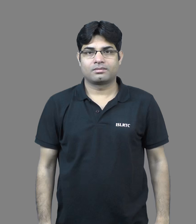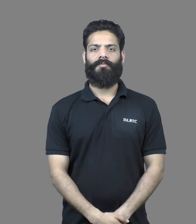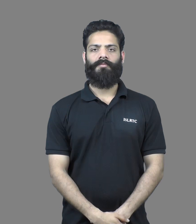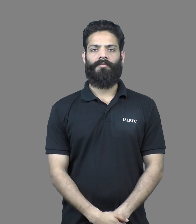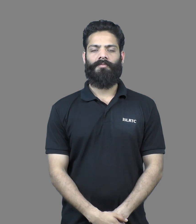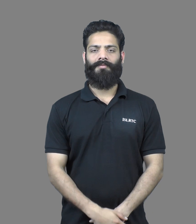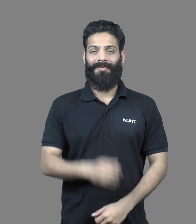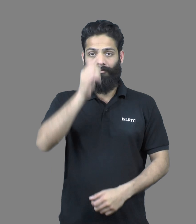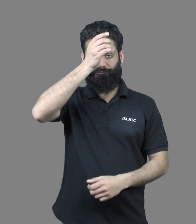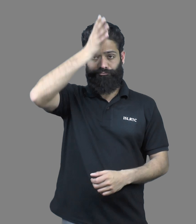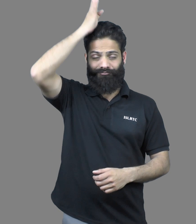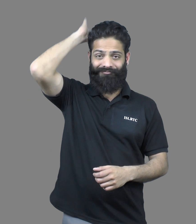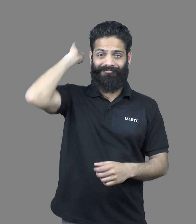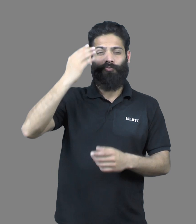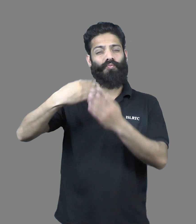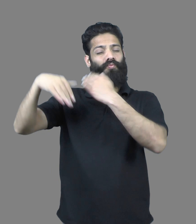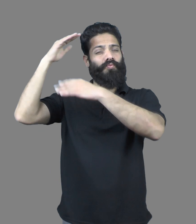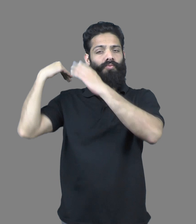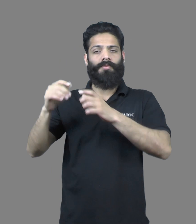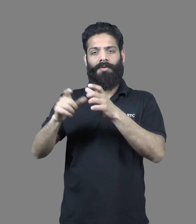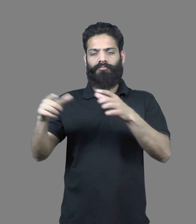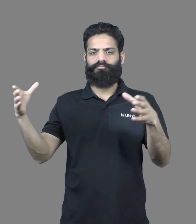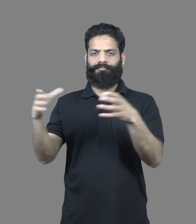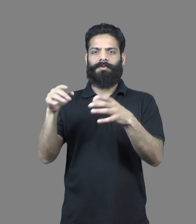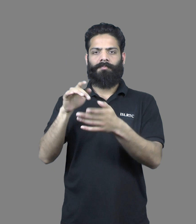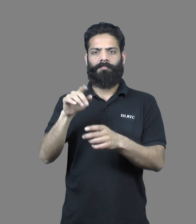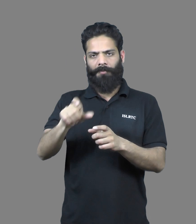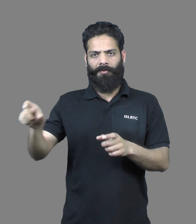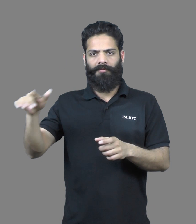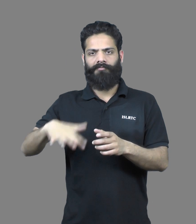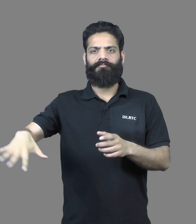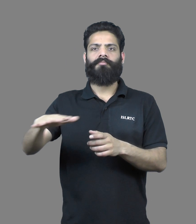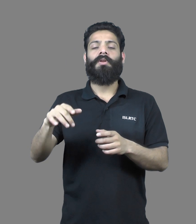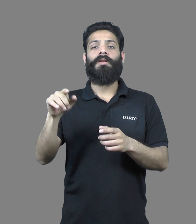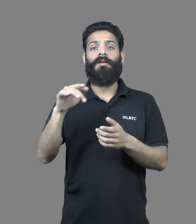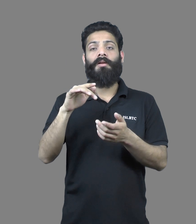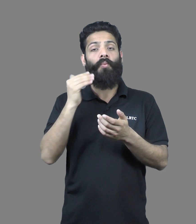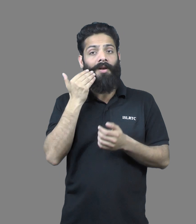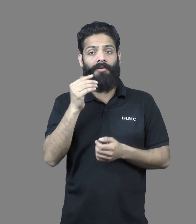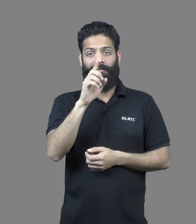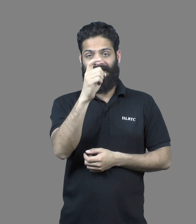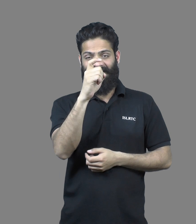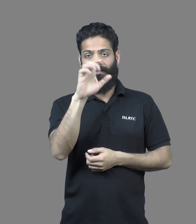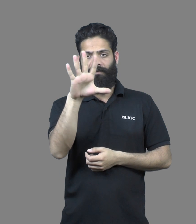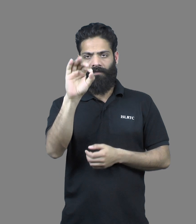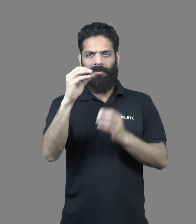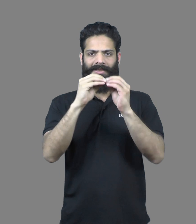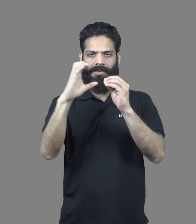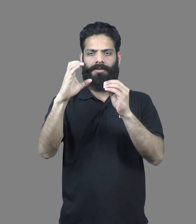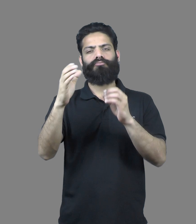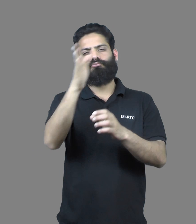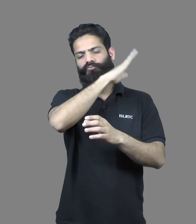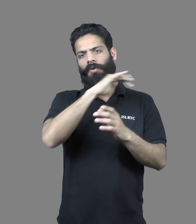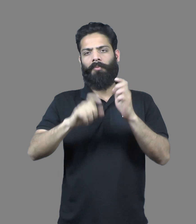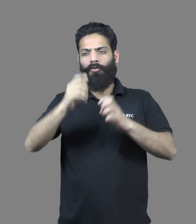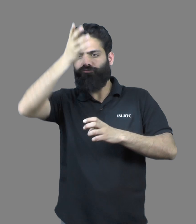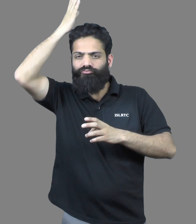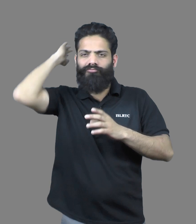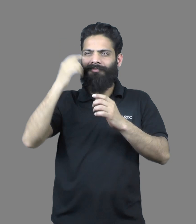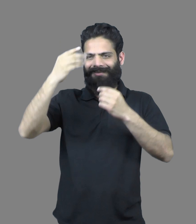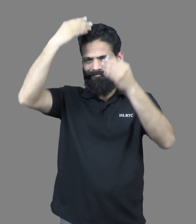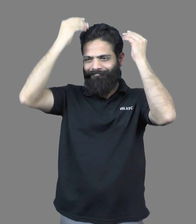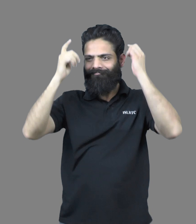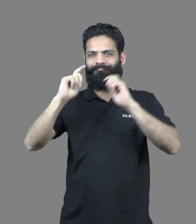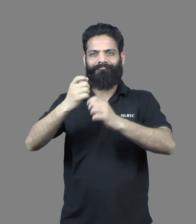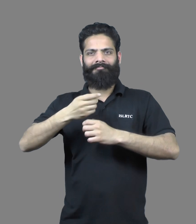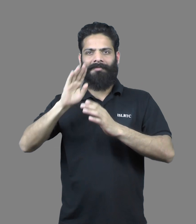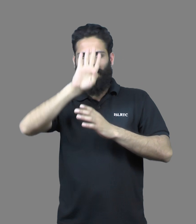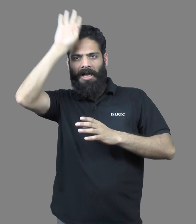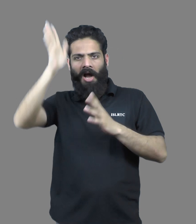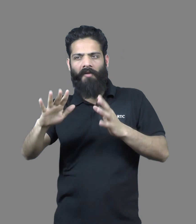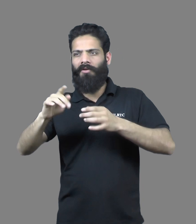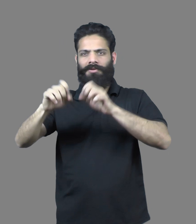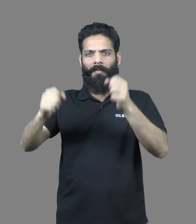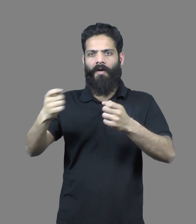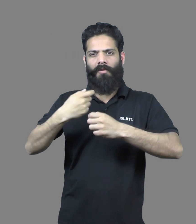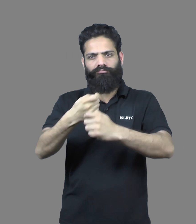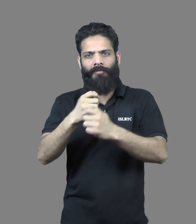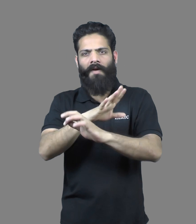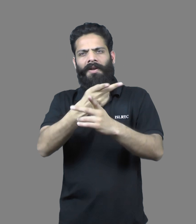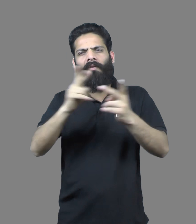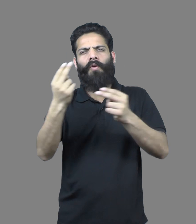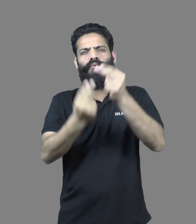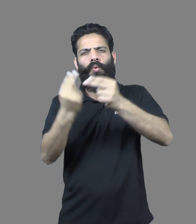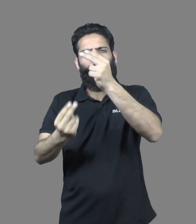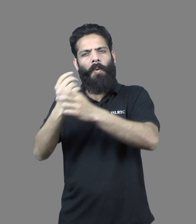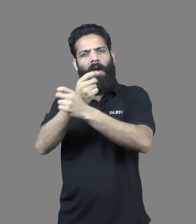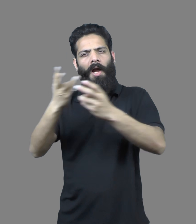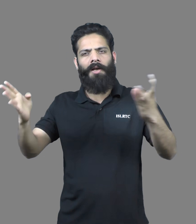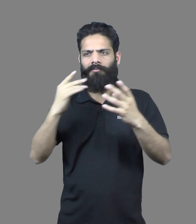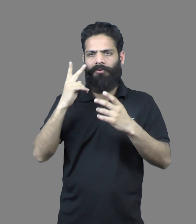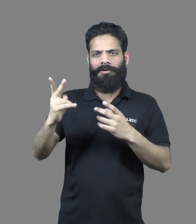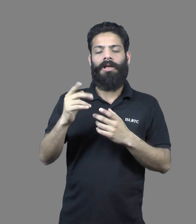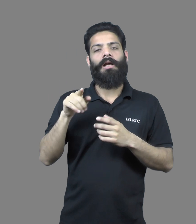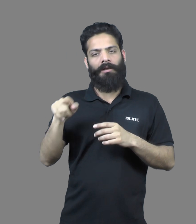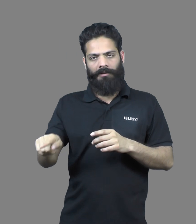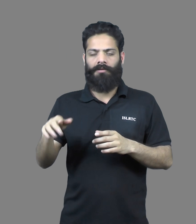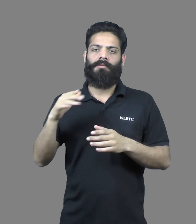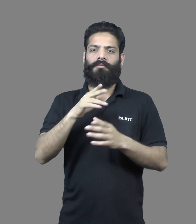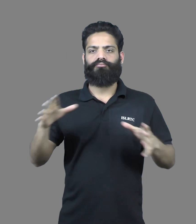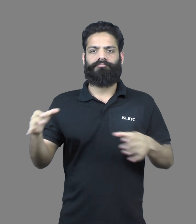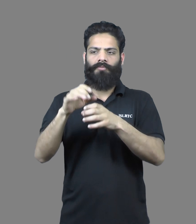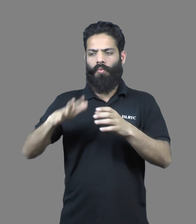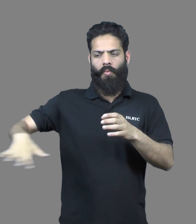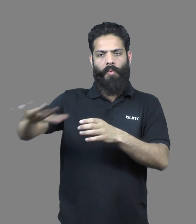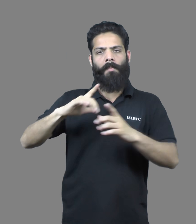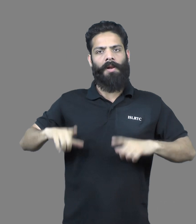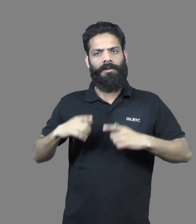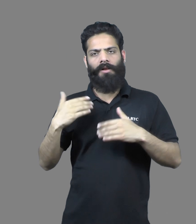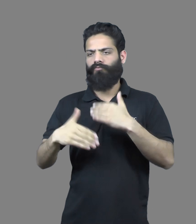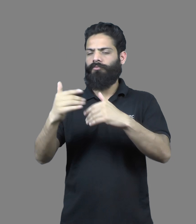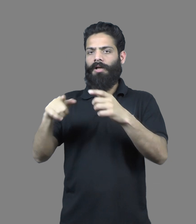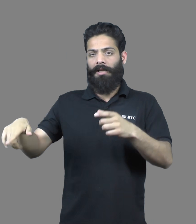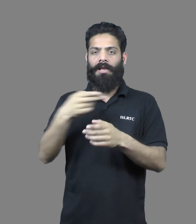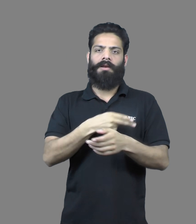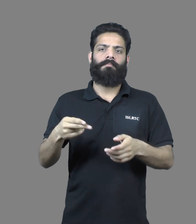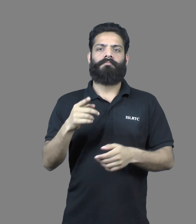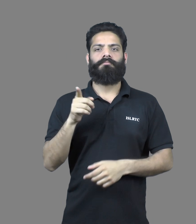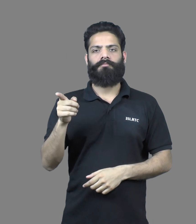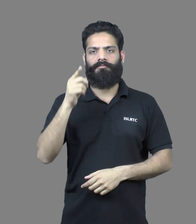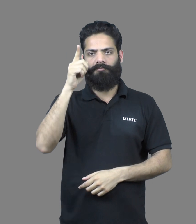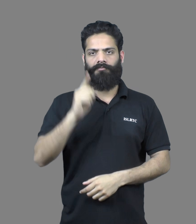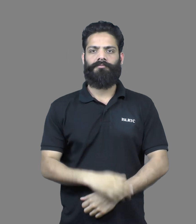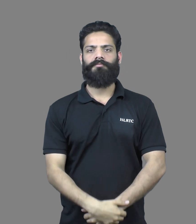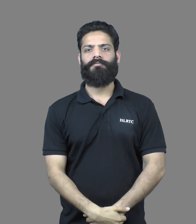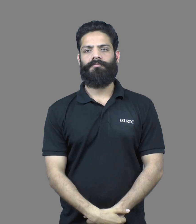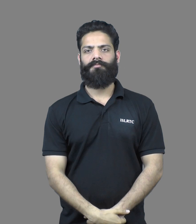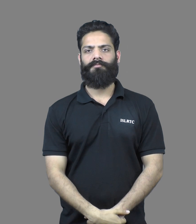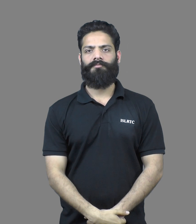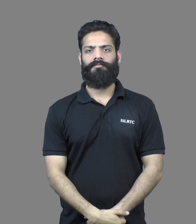Roman Empire